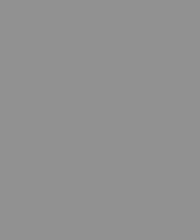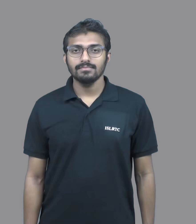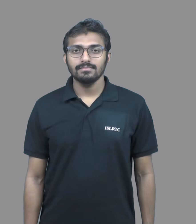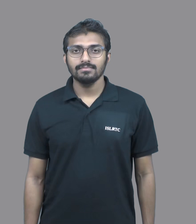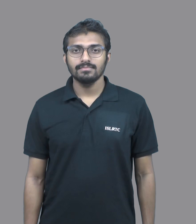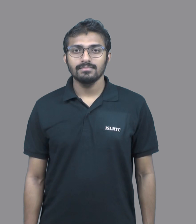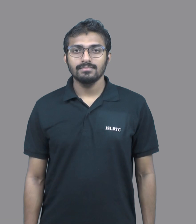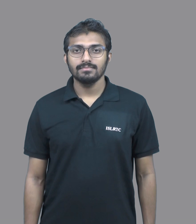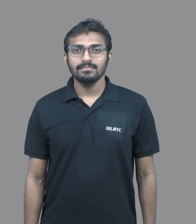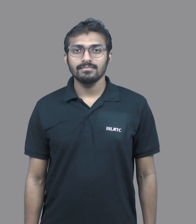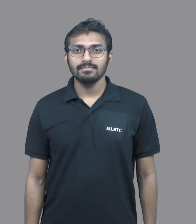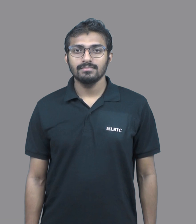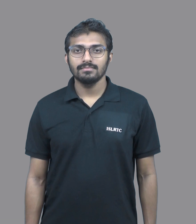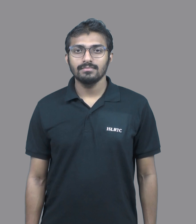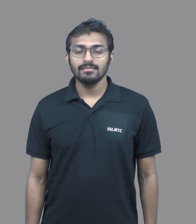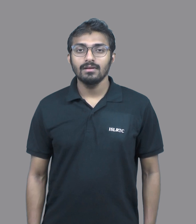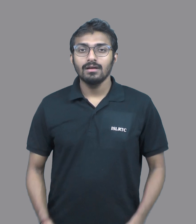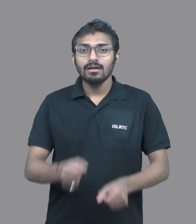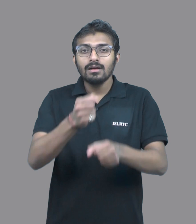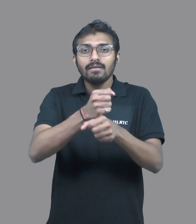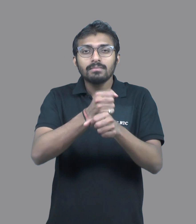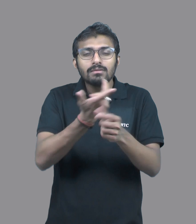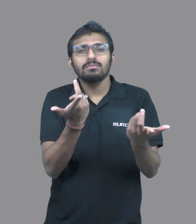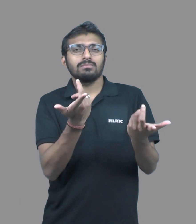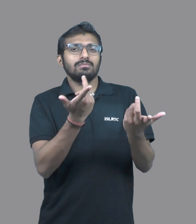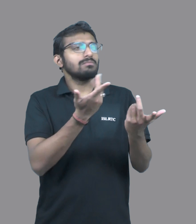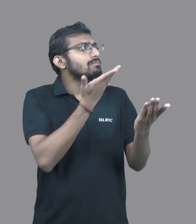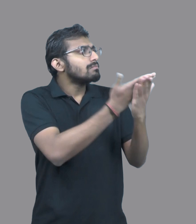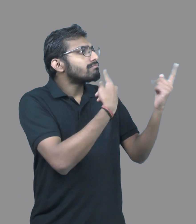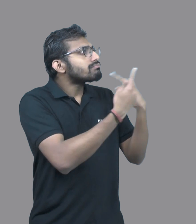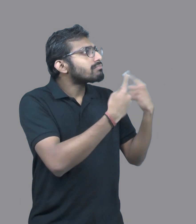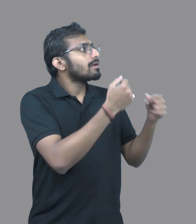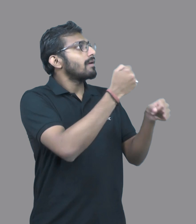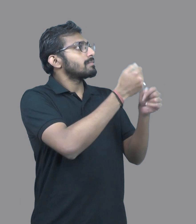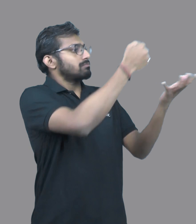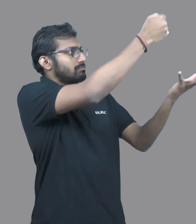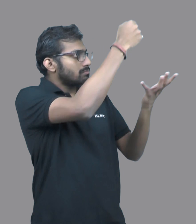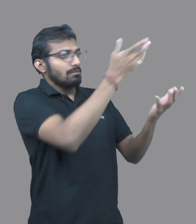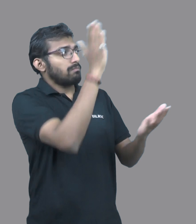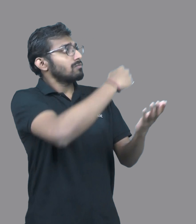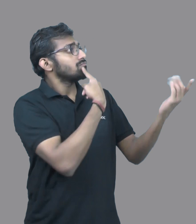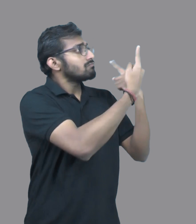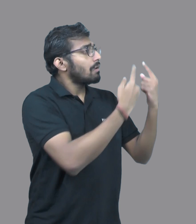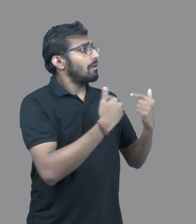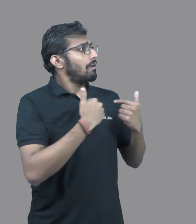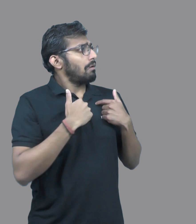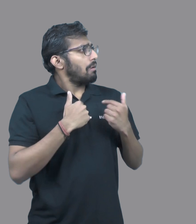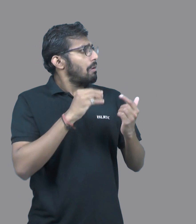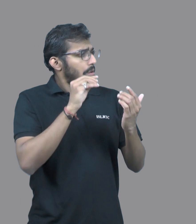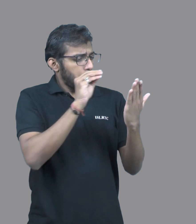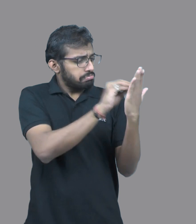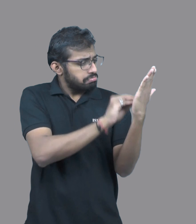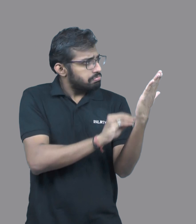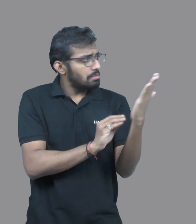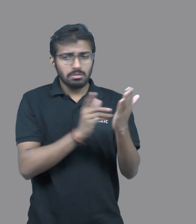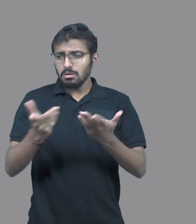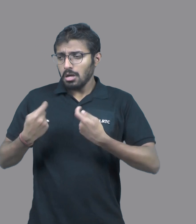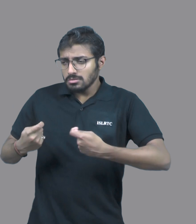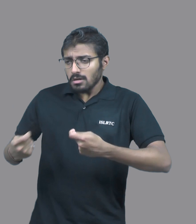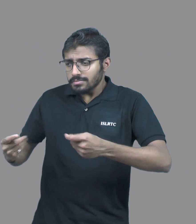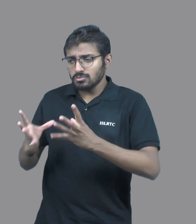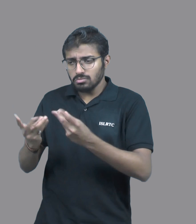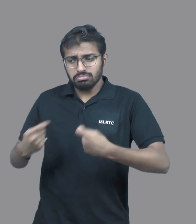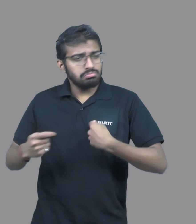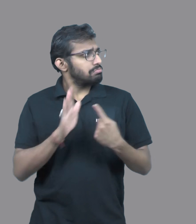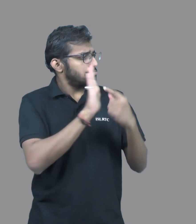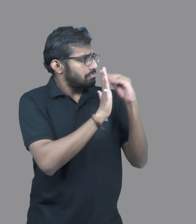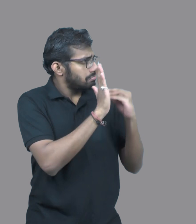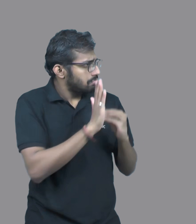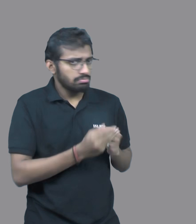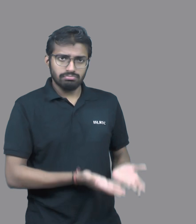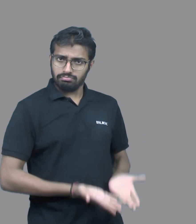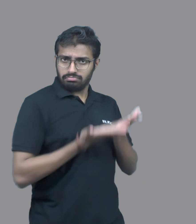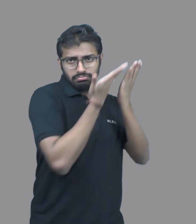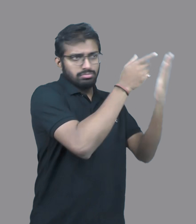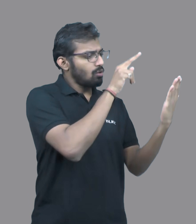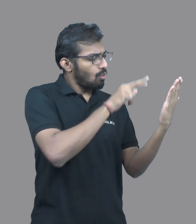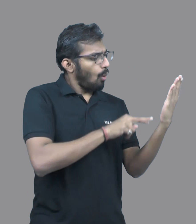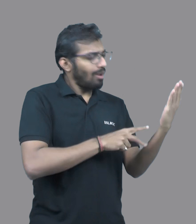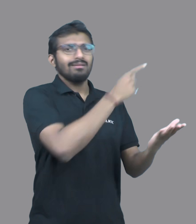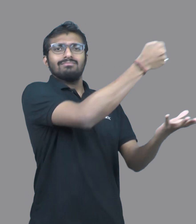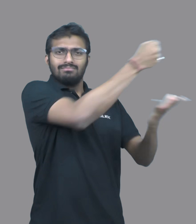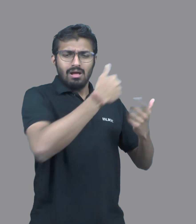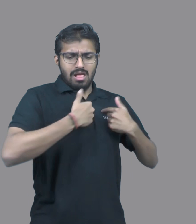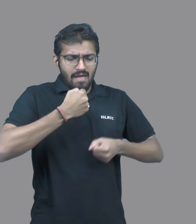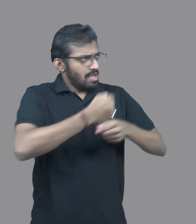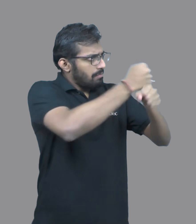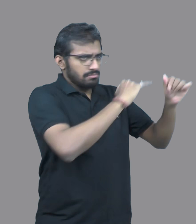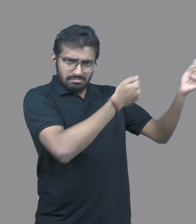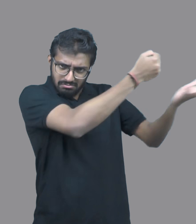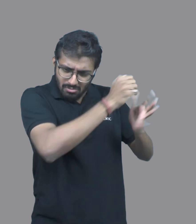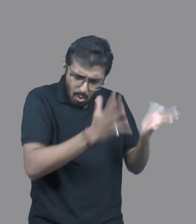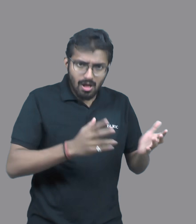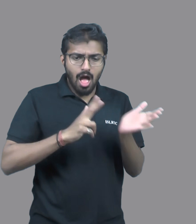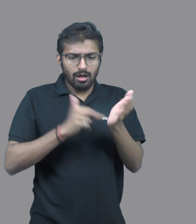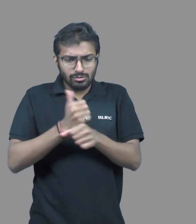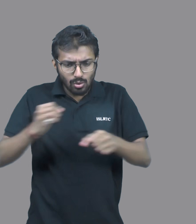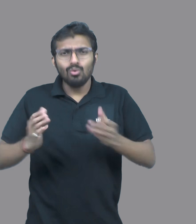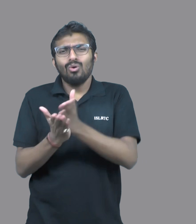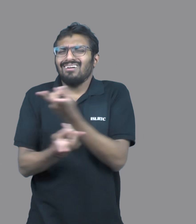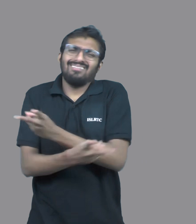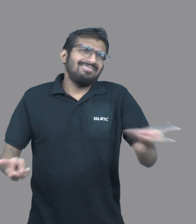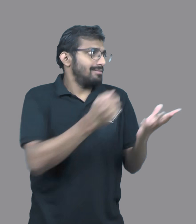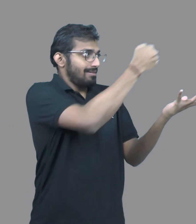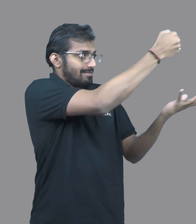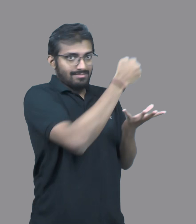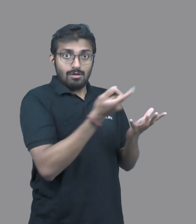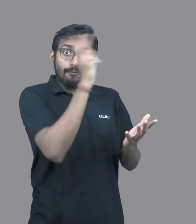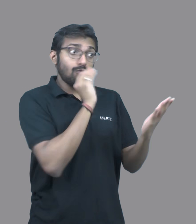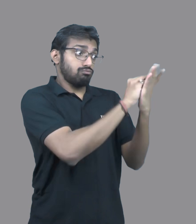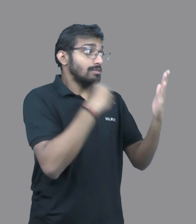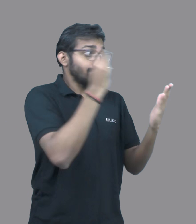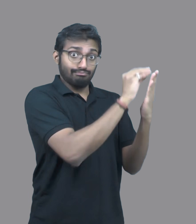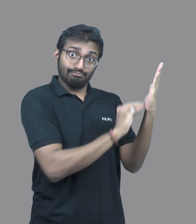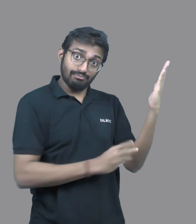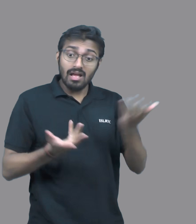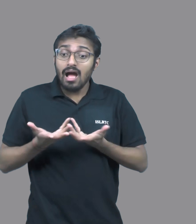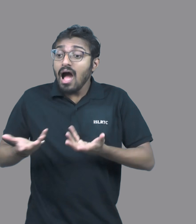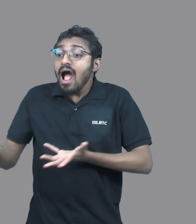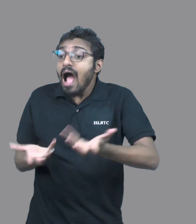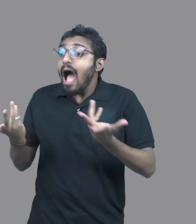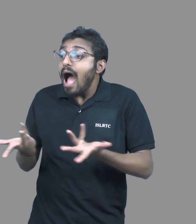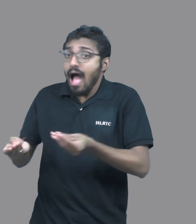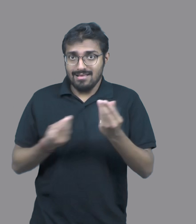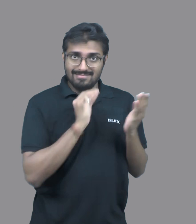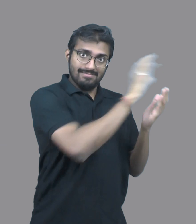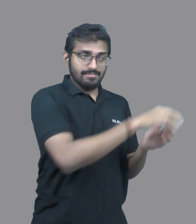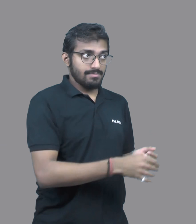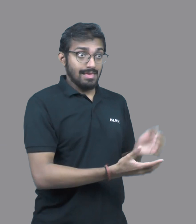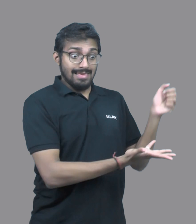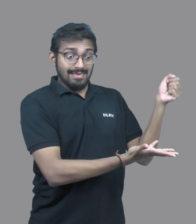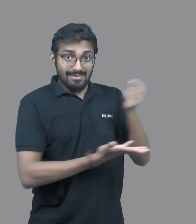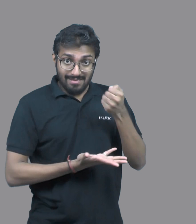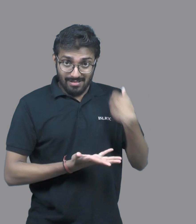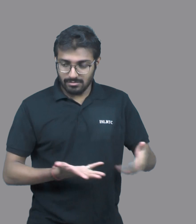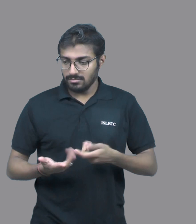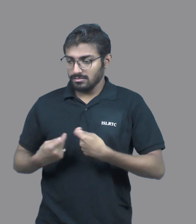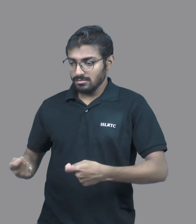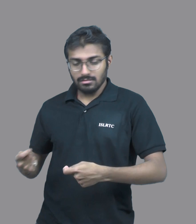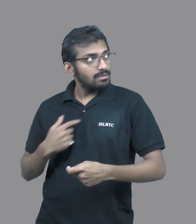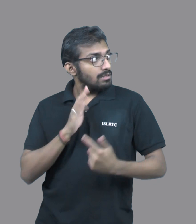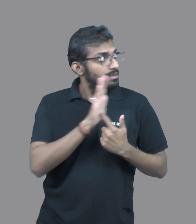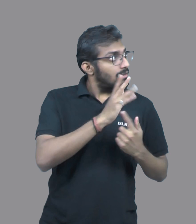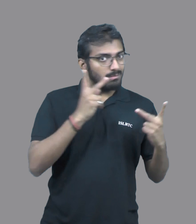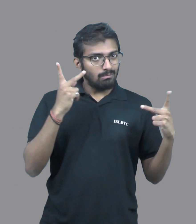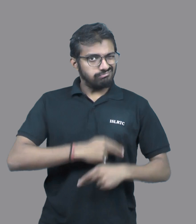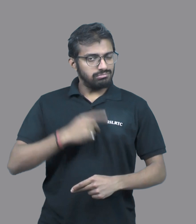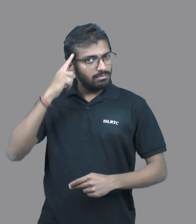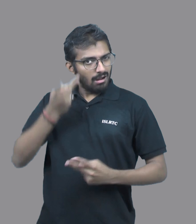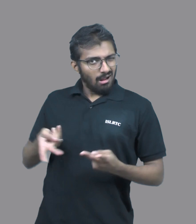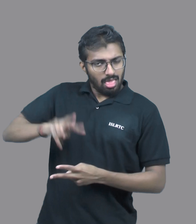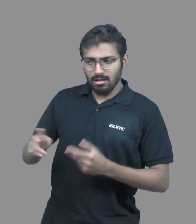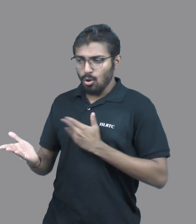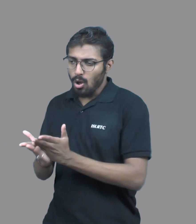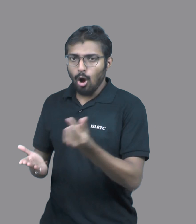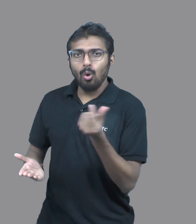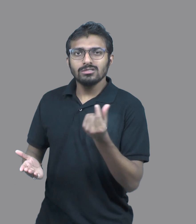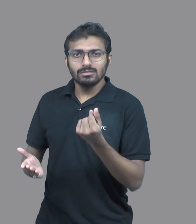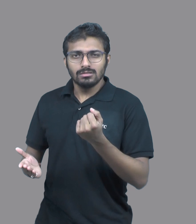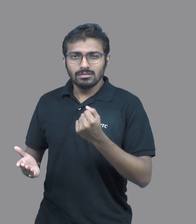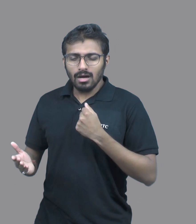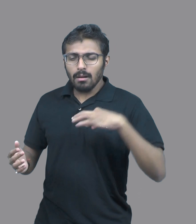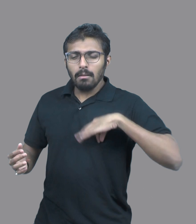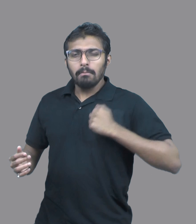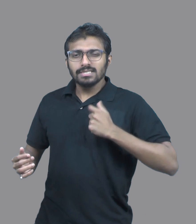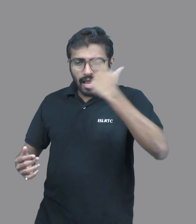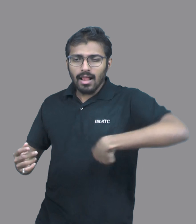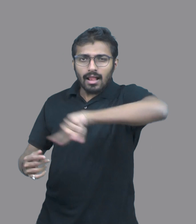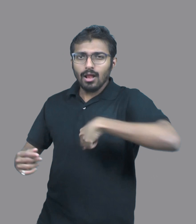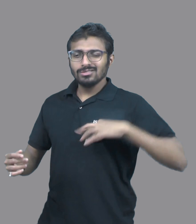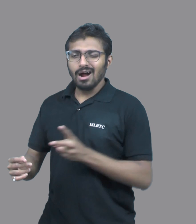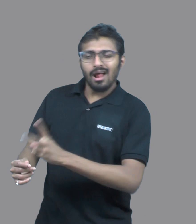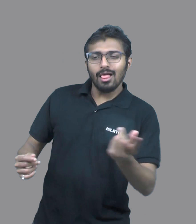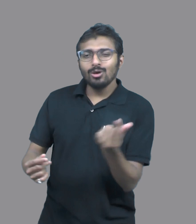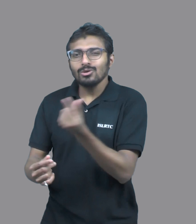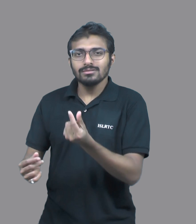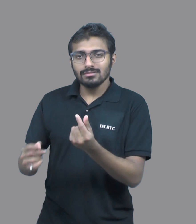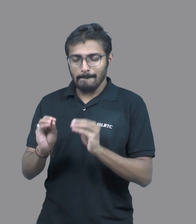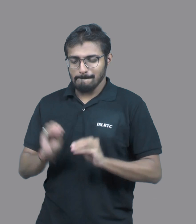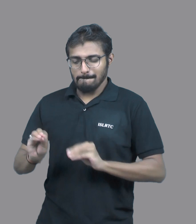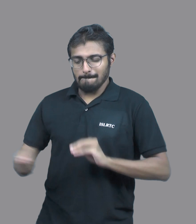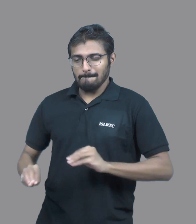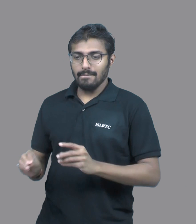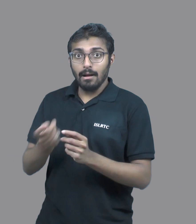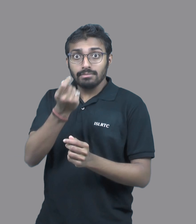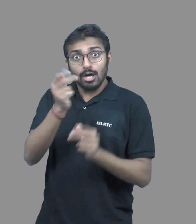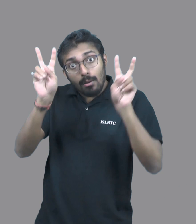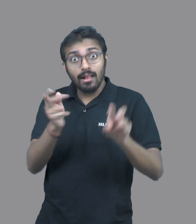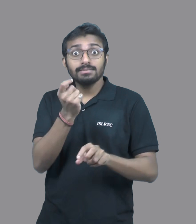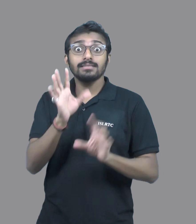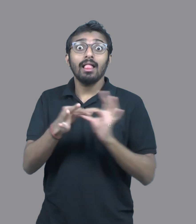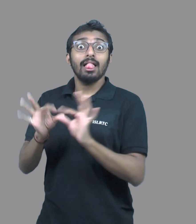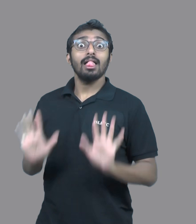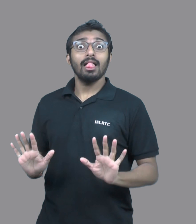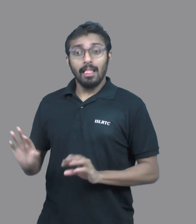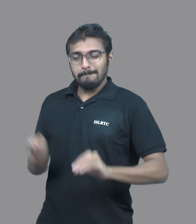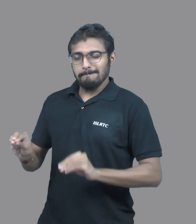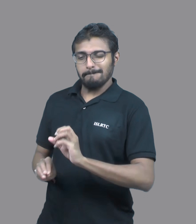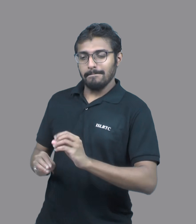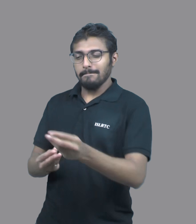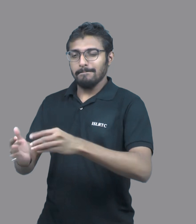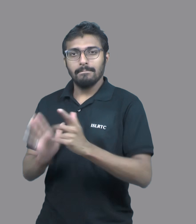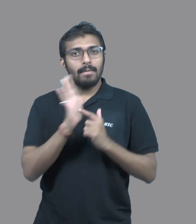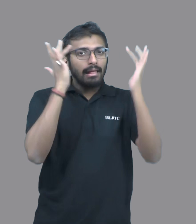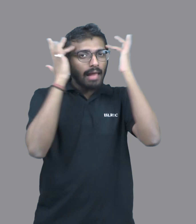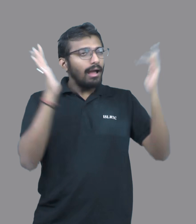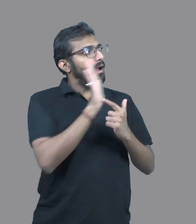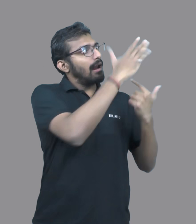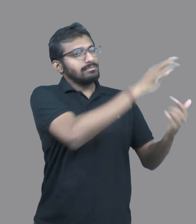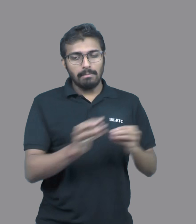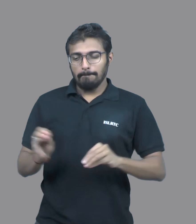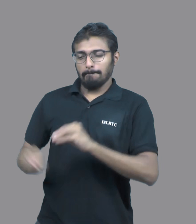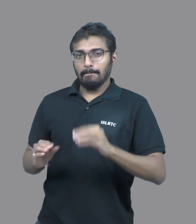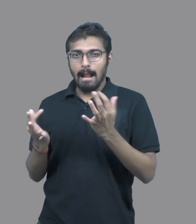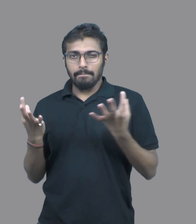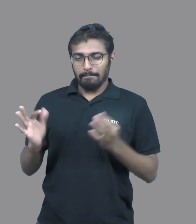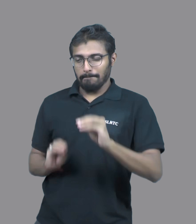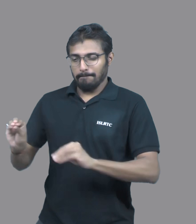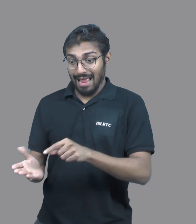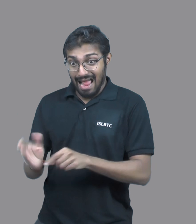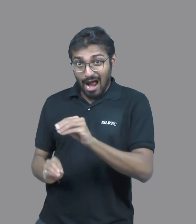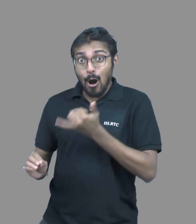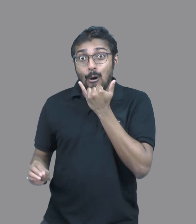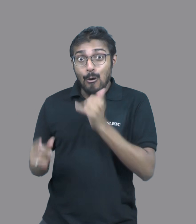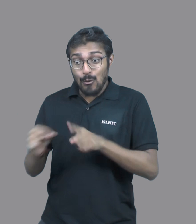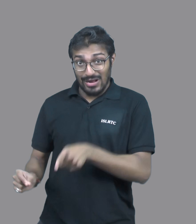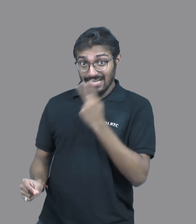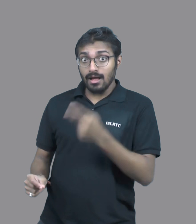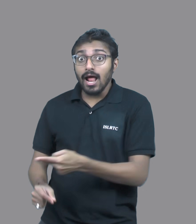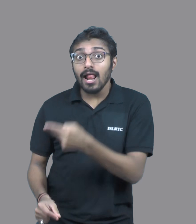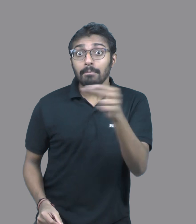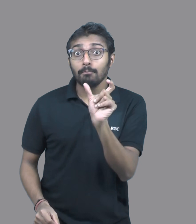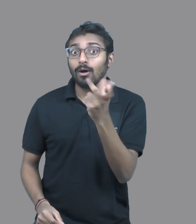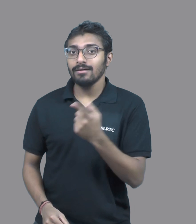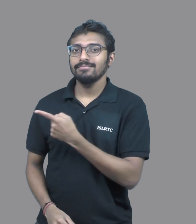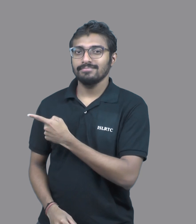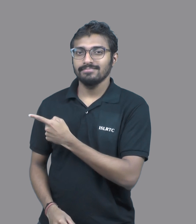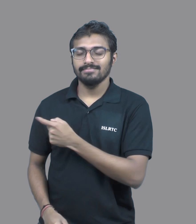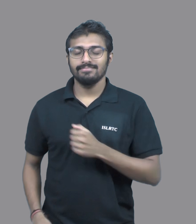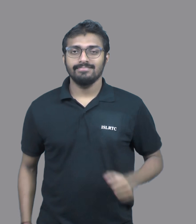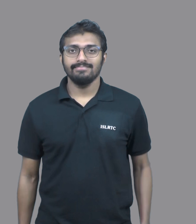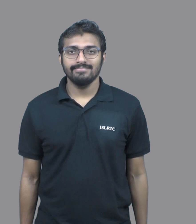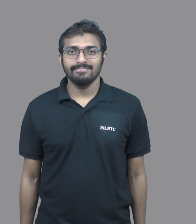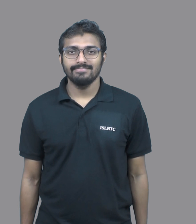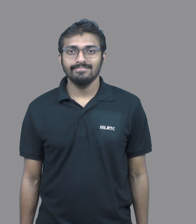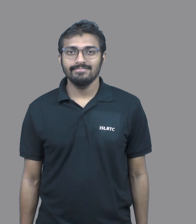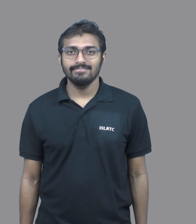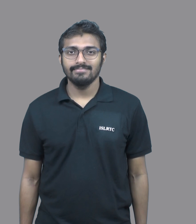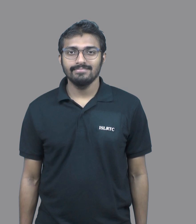Embezzlement